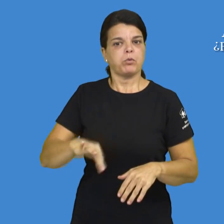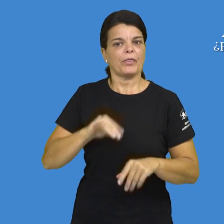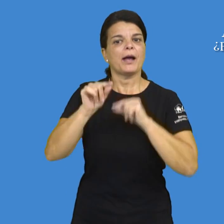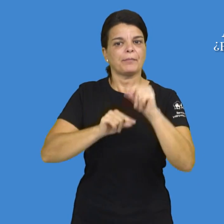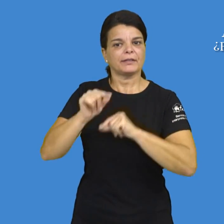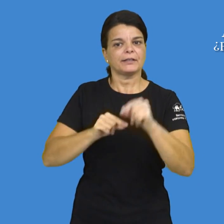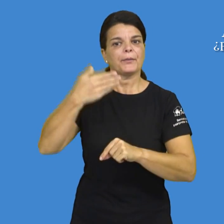virus